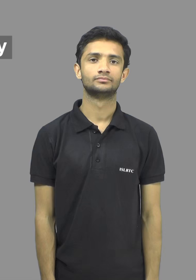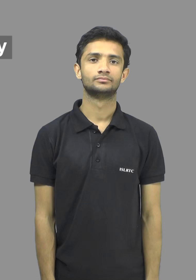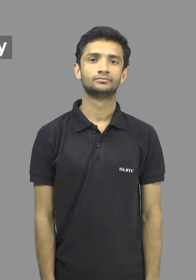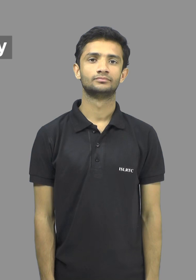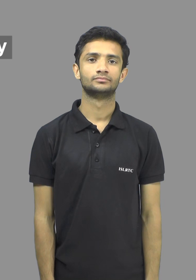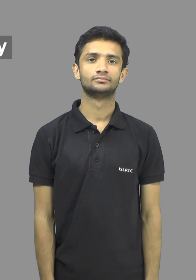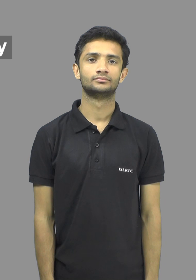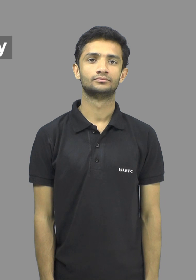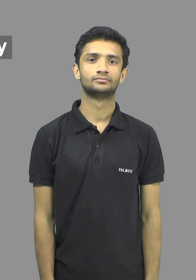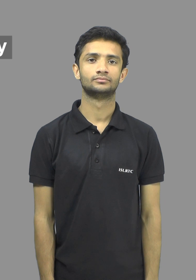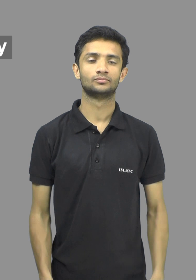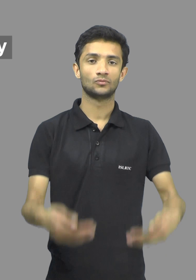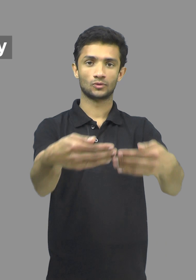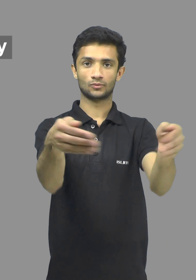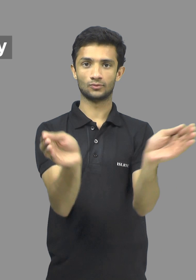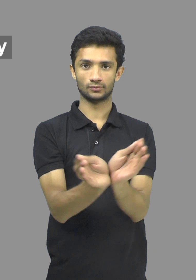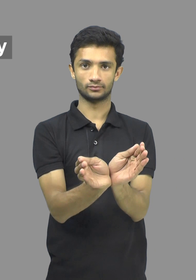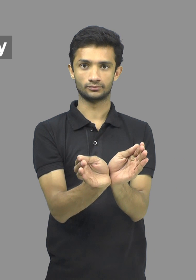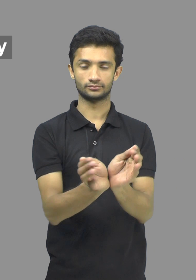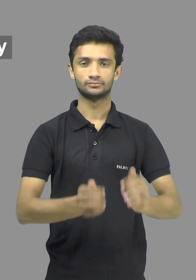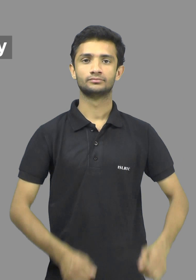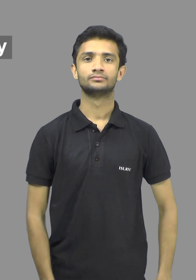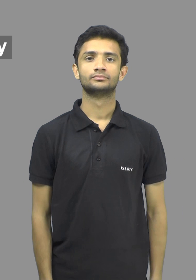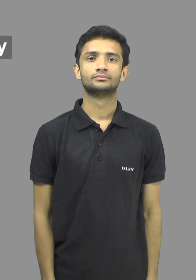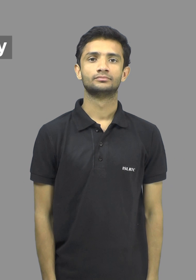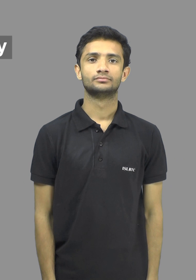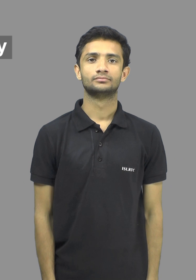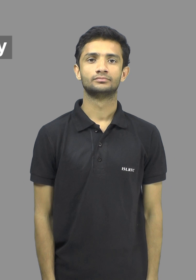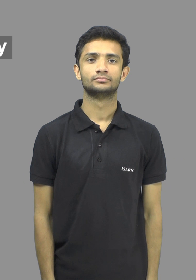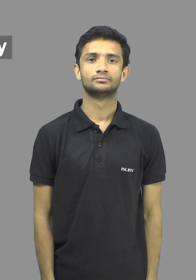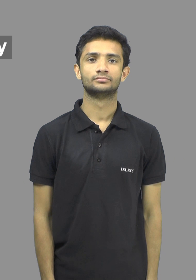Community